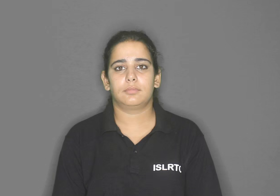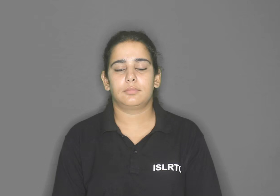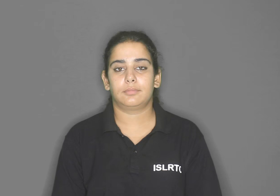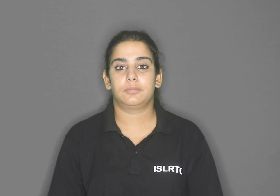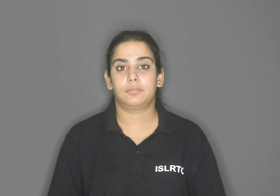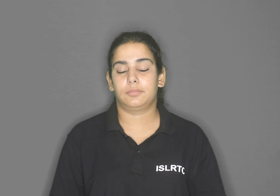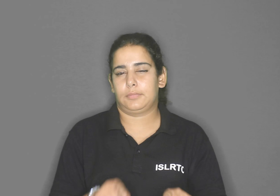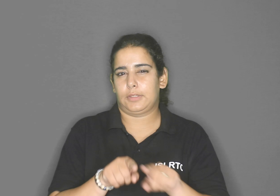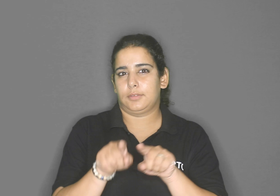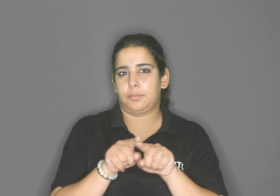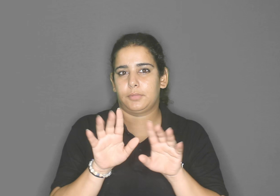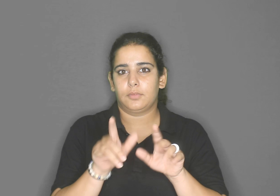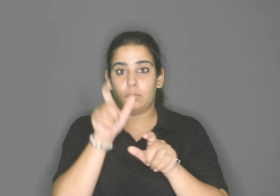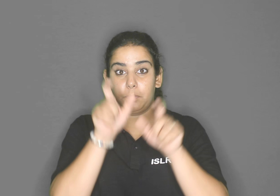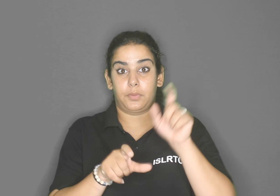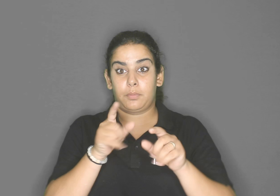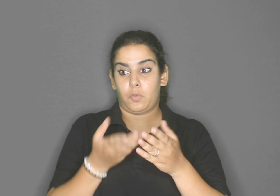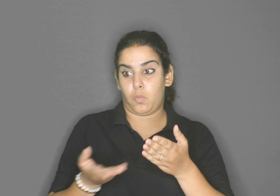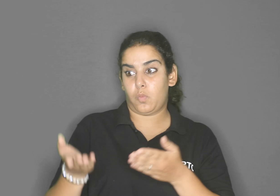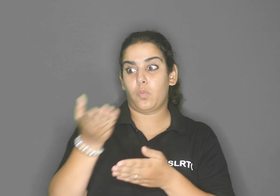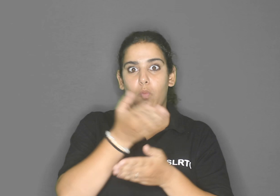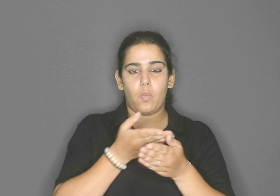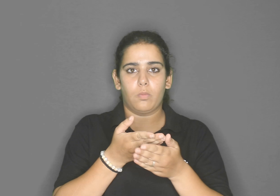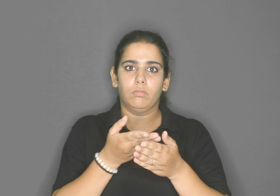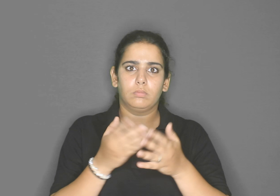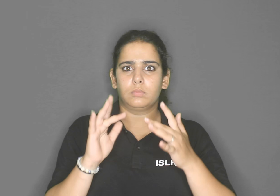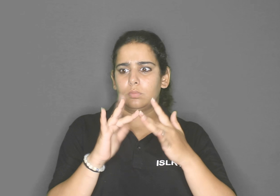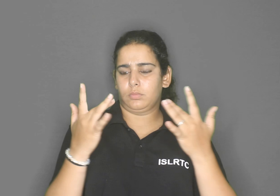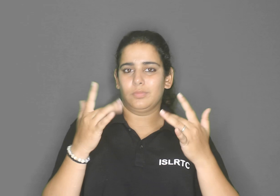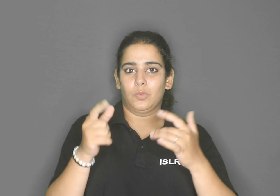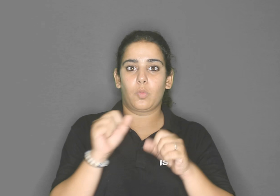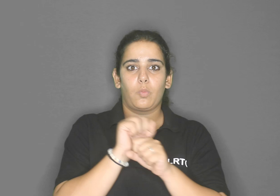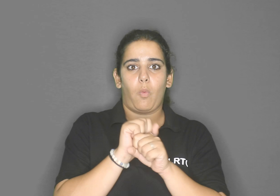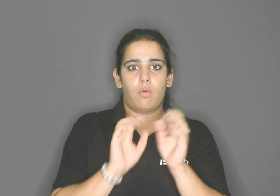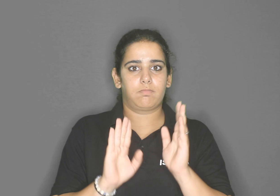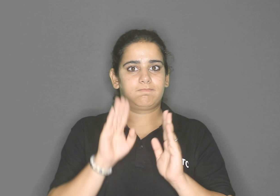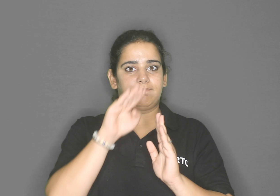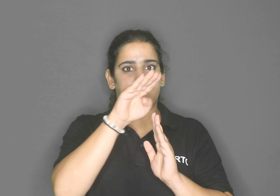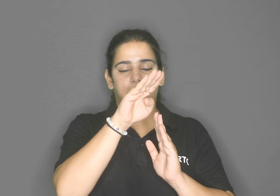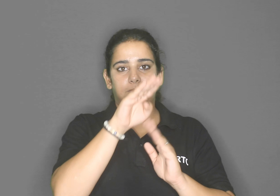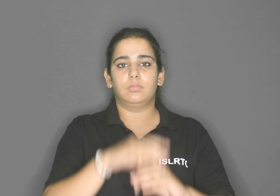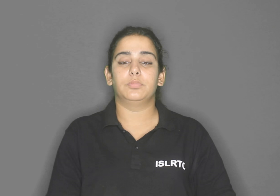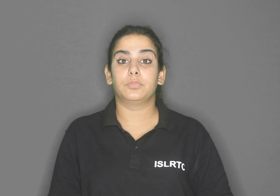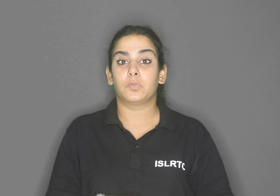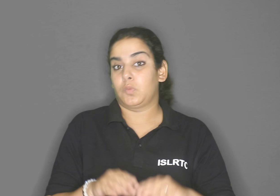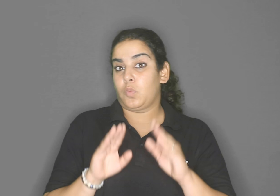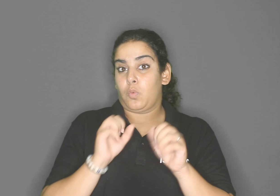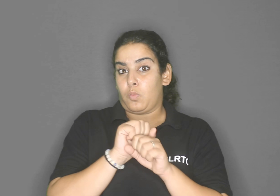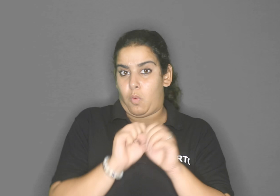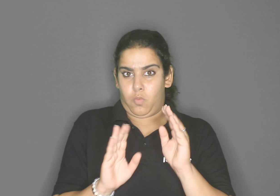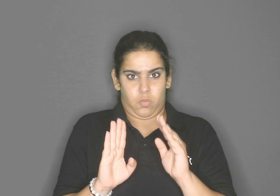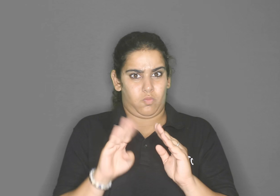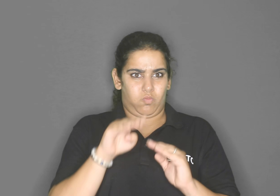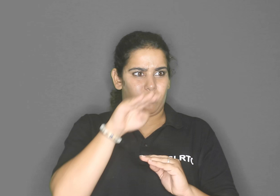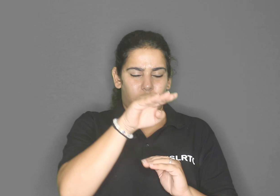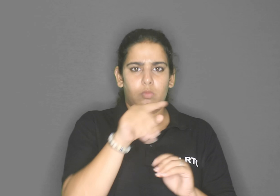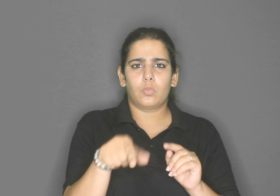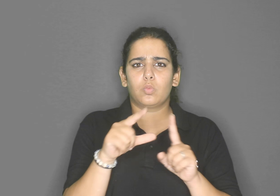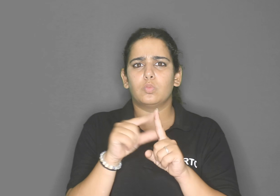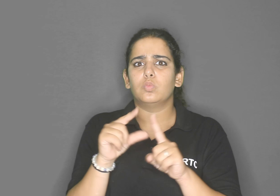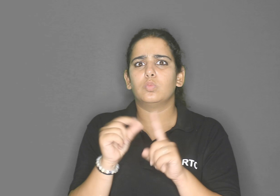Discrete Individually separate and distinct